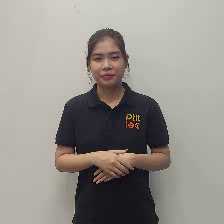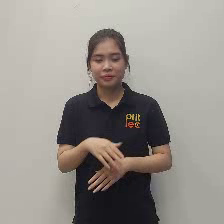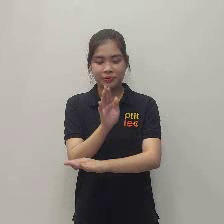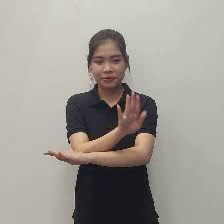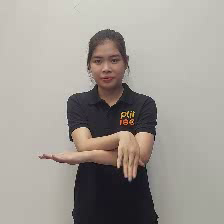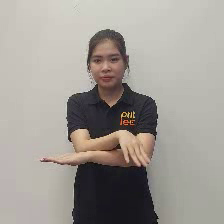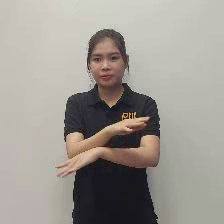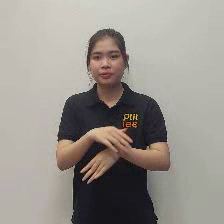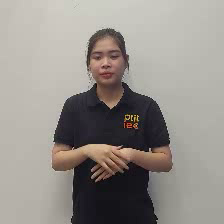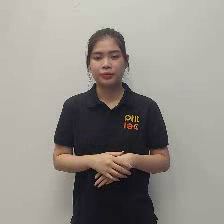Chiều